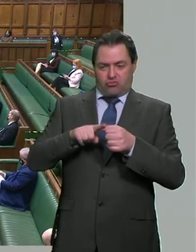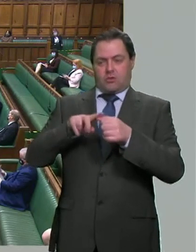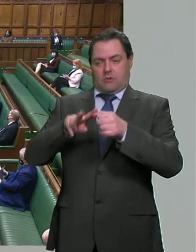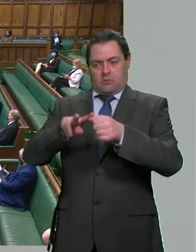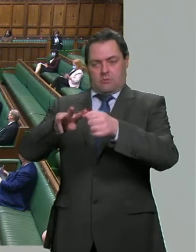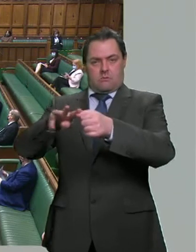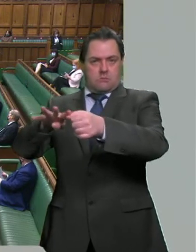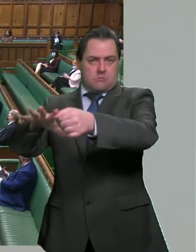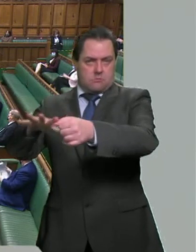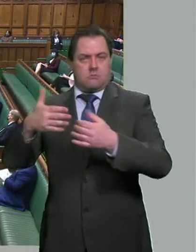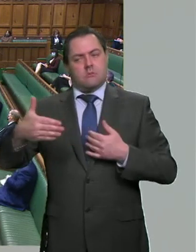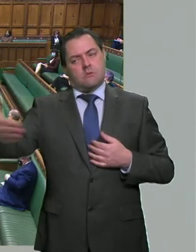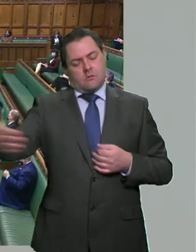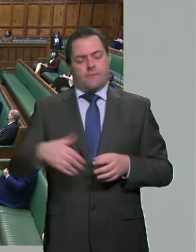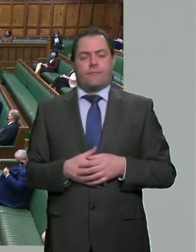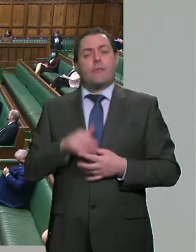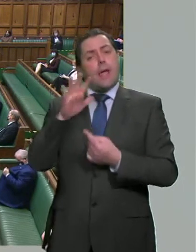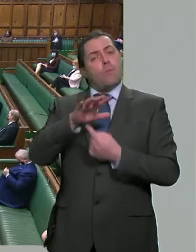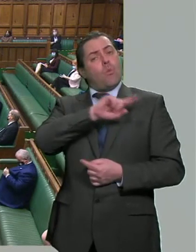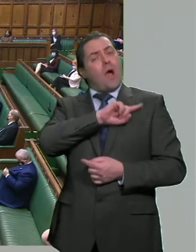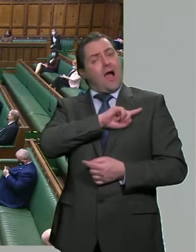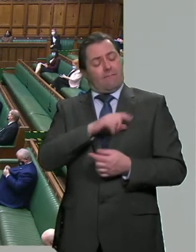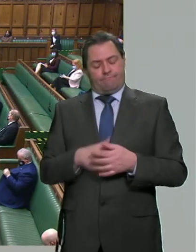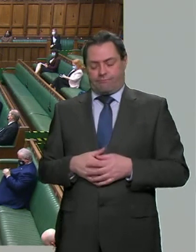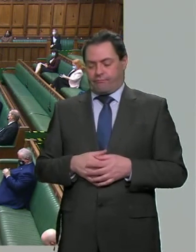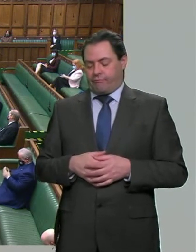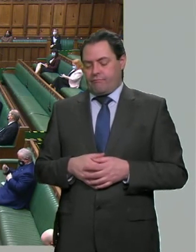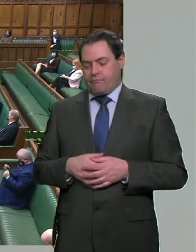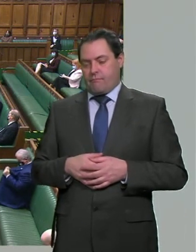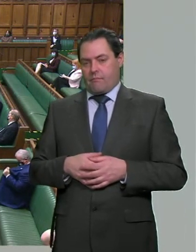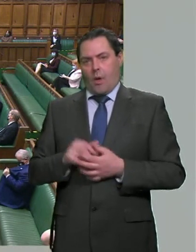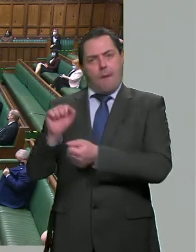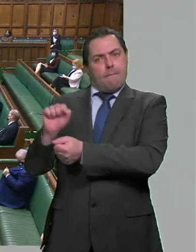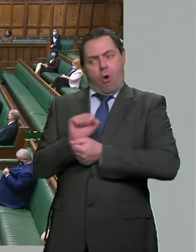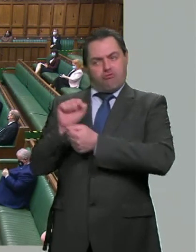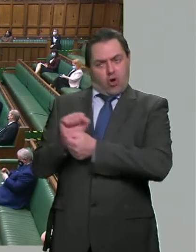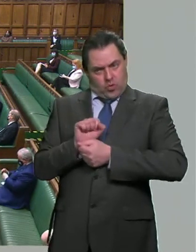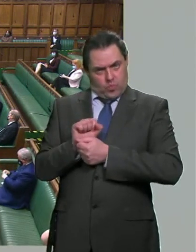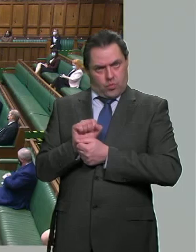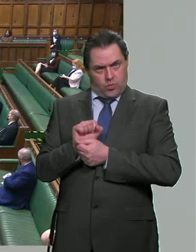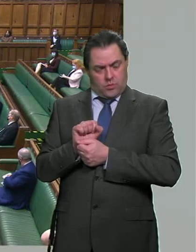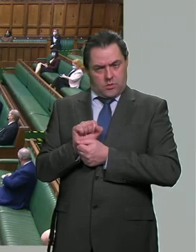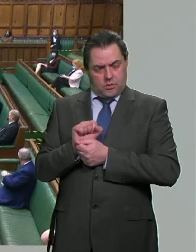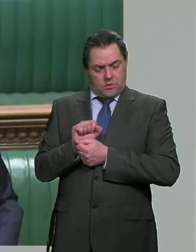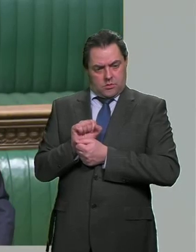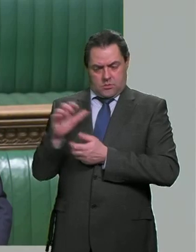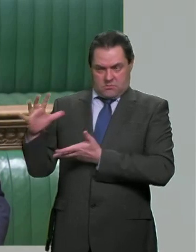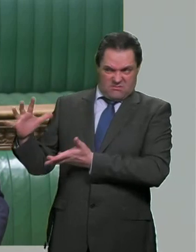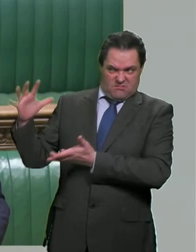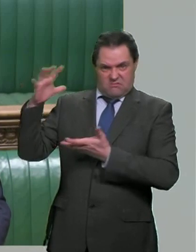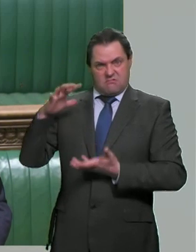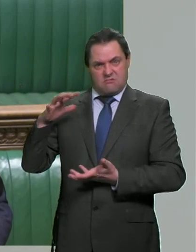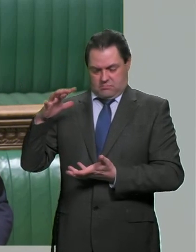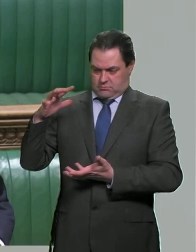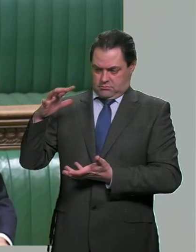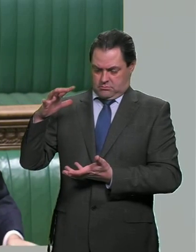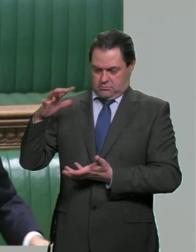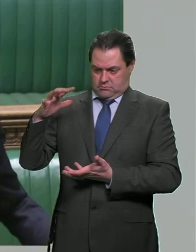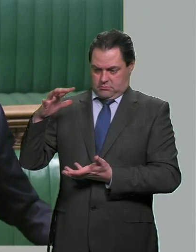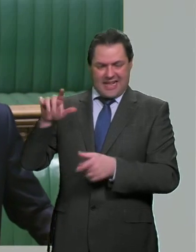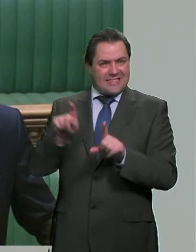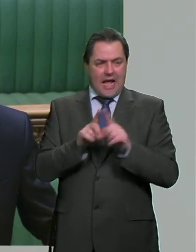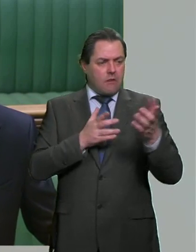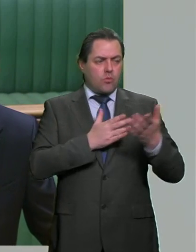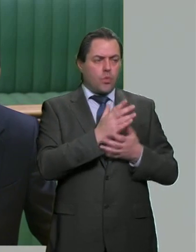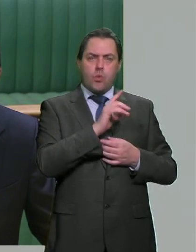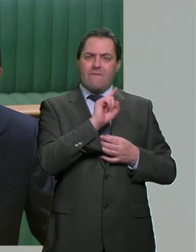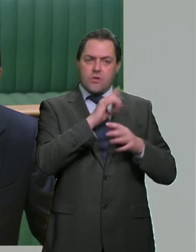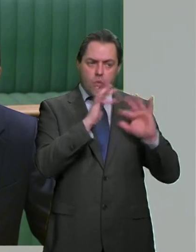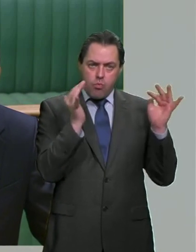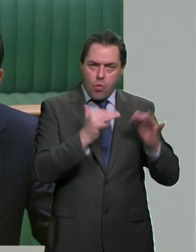Let me explain why this matters. The amount we have borrowed is comparable only with the amount we borrowed during the two world wars.